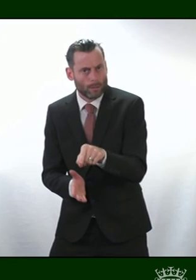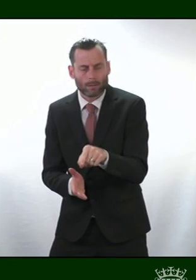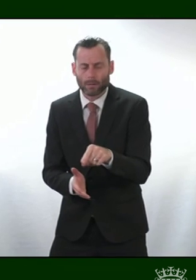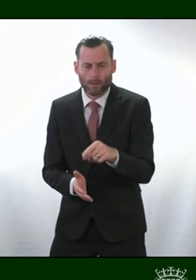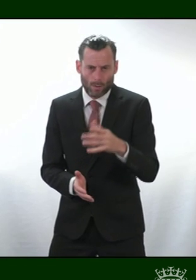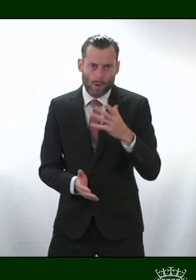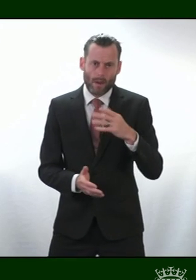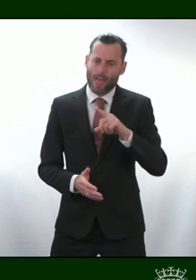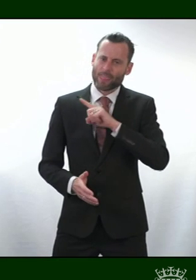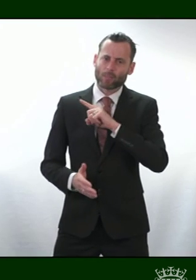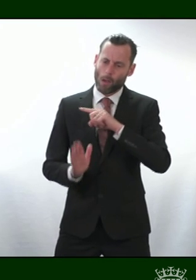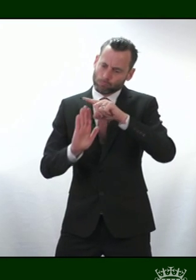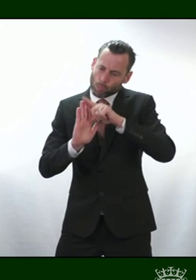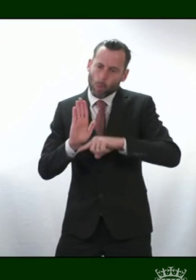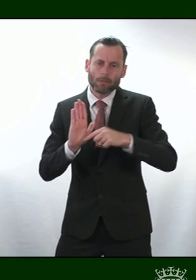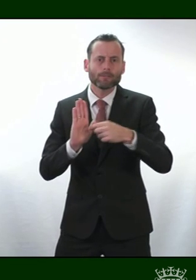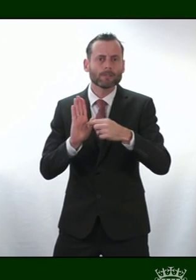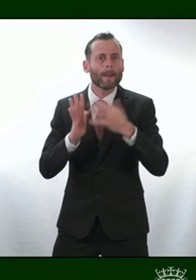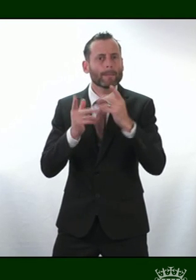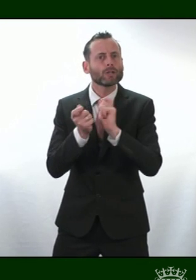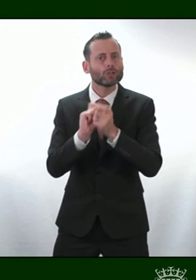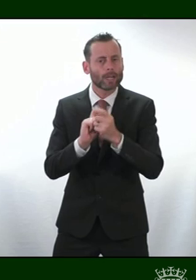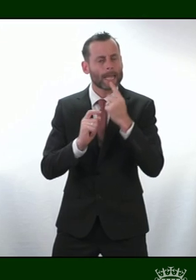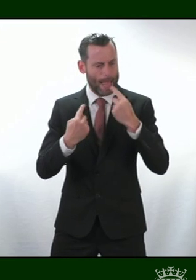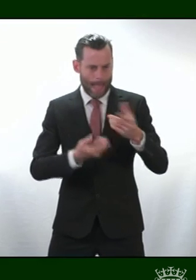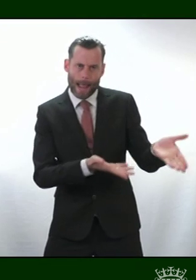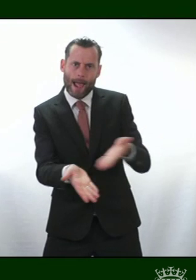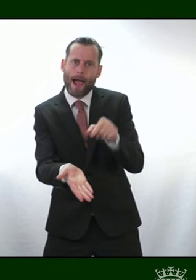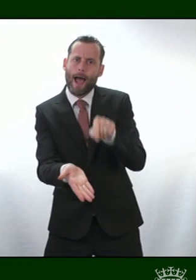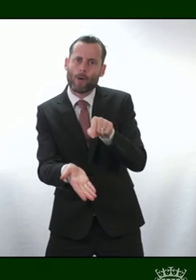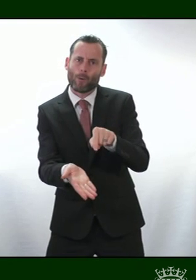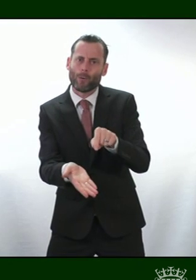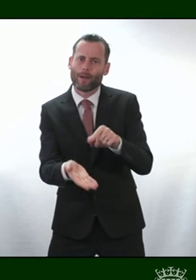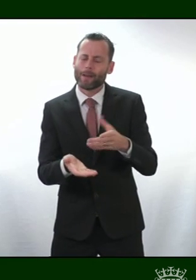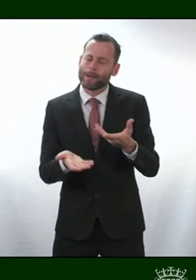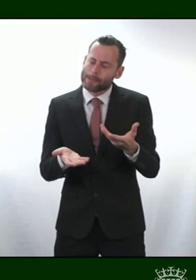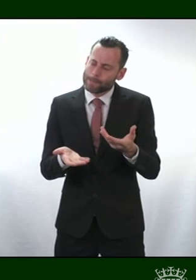That is why we changed the guidance in the way that we did.